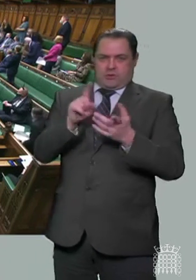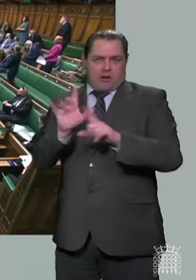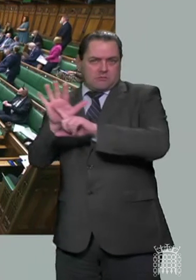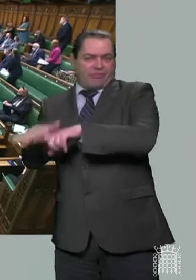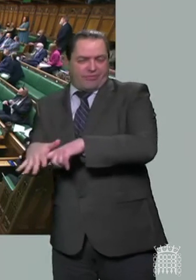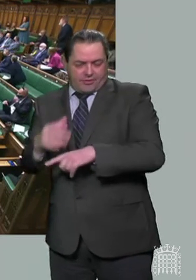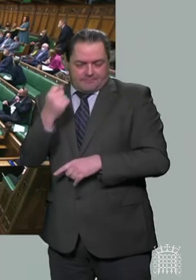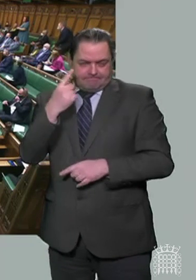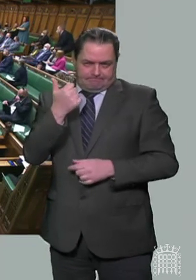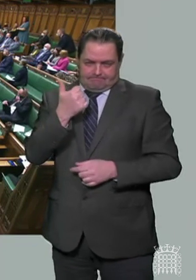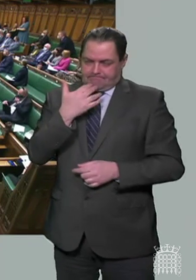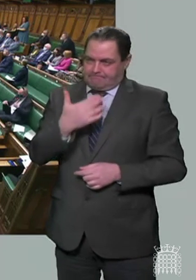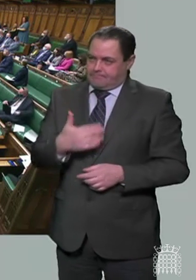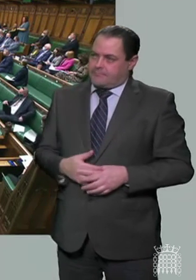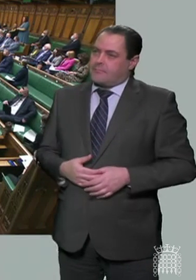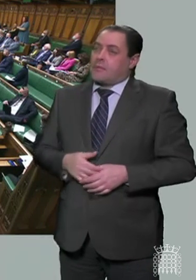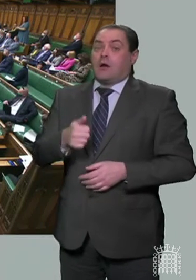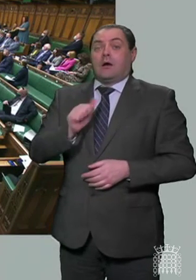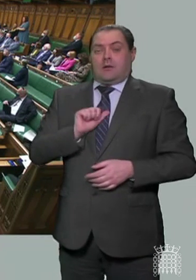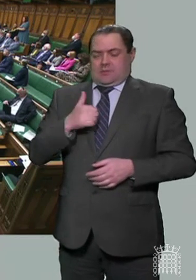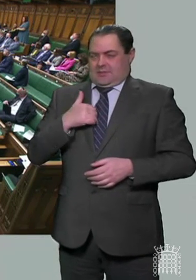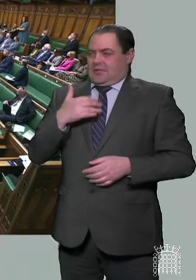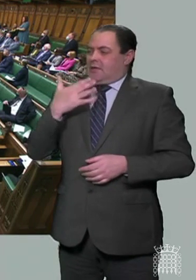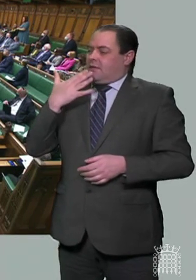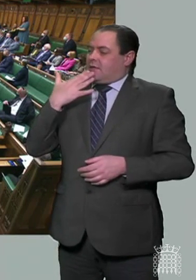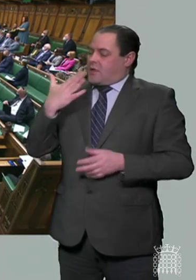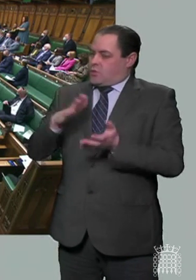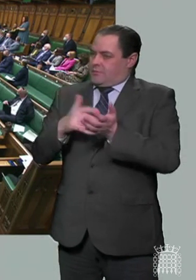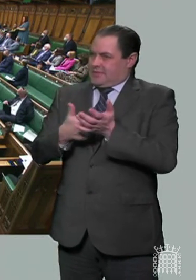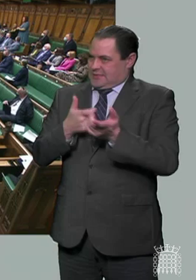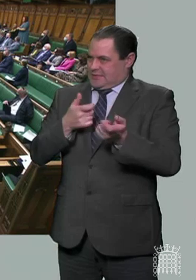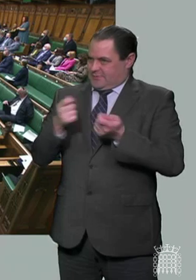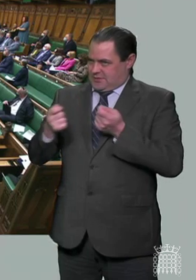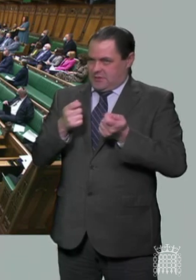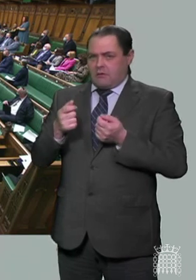We have seen a huge demand for lateral flow tests.